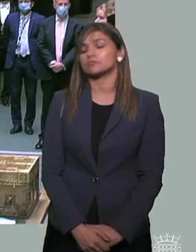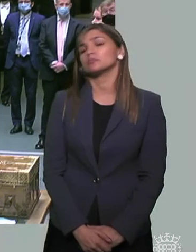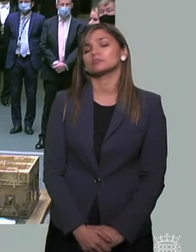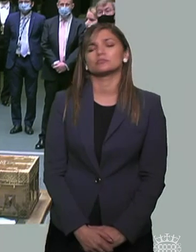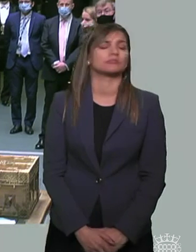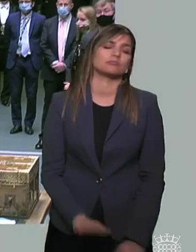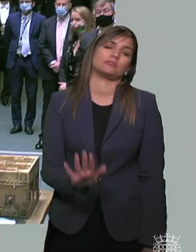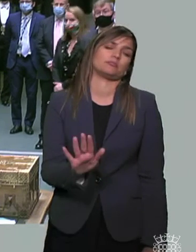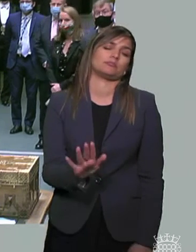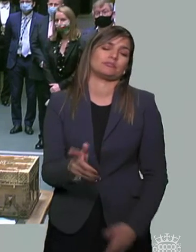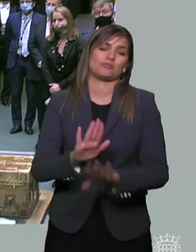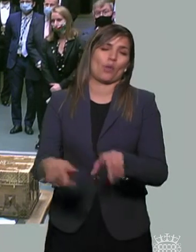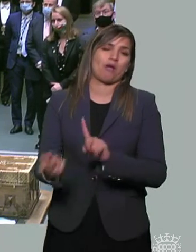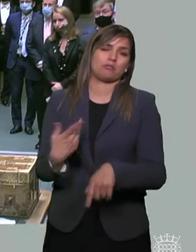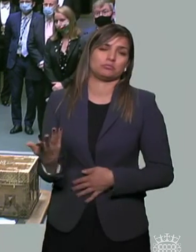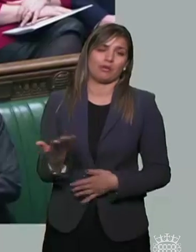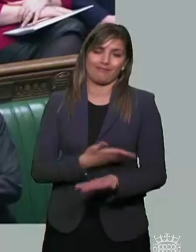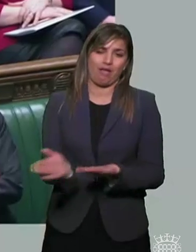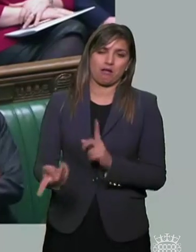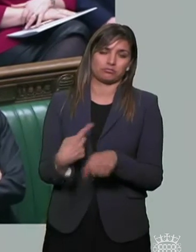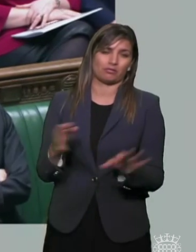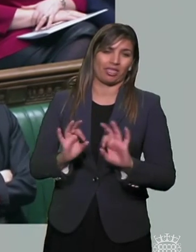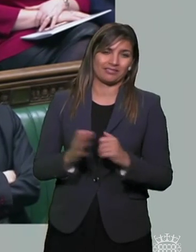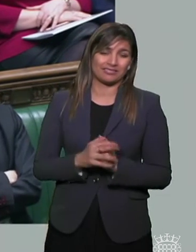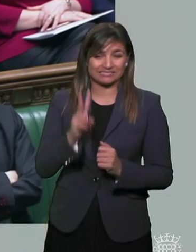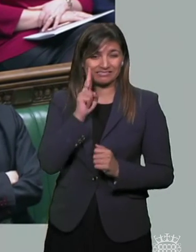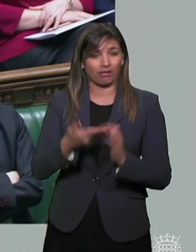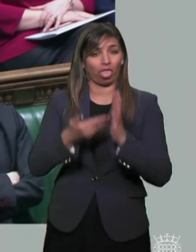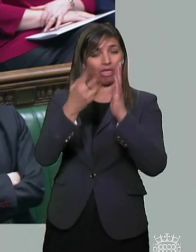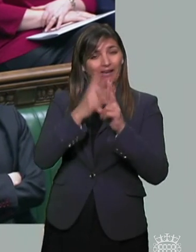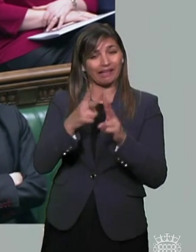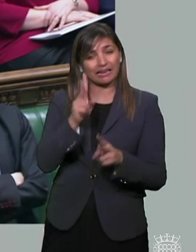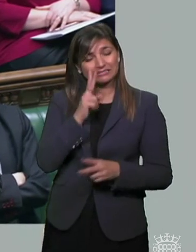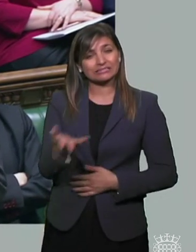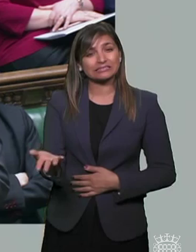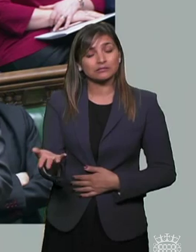That simply was not an answer, and it just confirms that it is all smoke and mirrors.